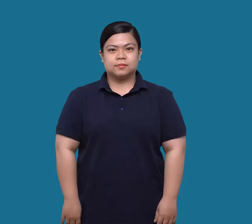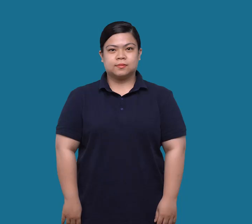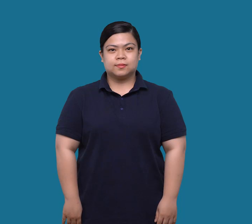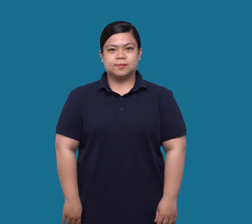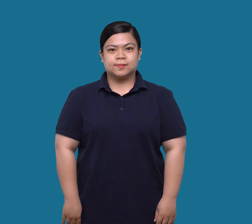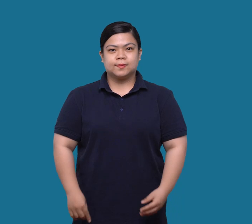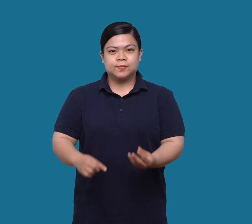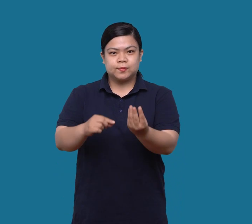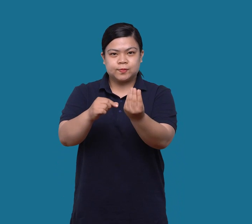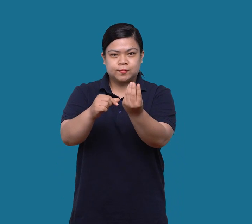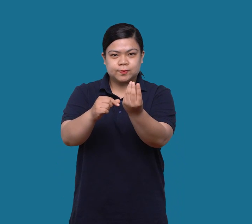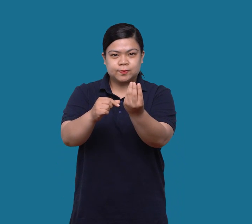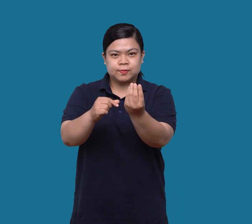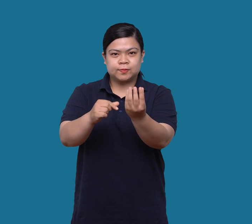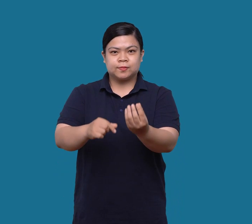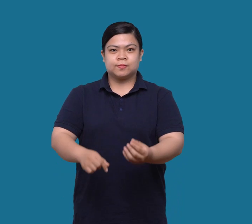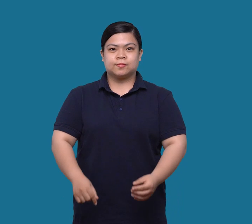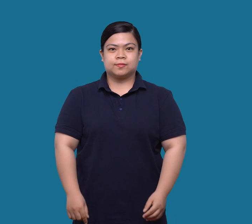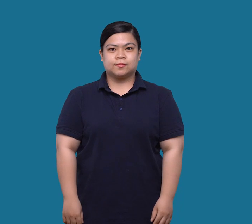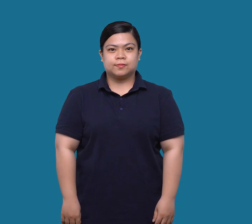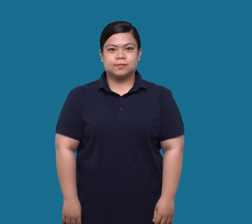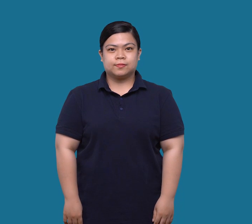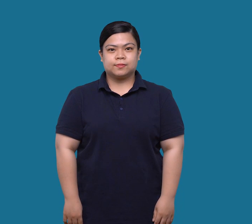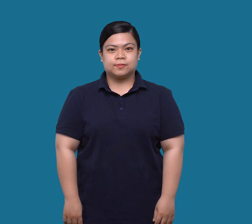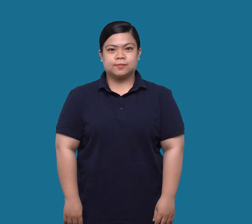thắp đèn